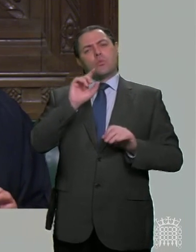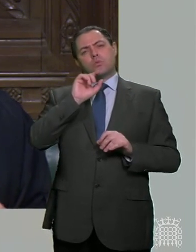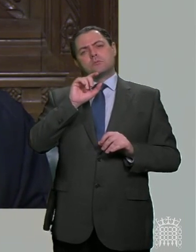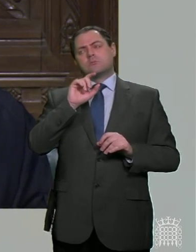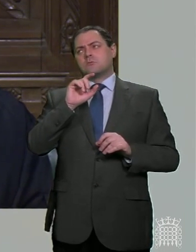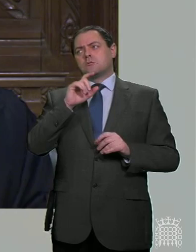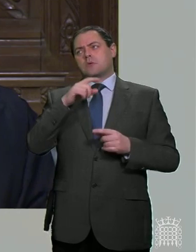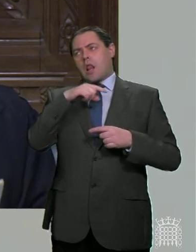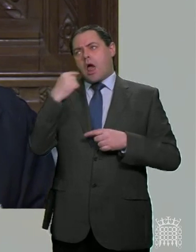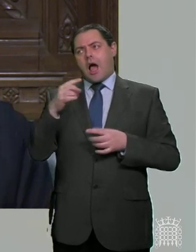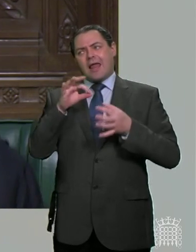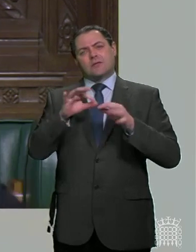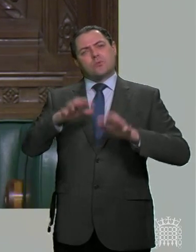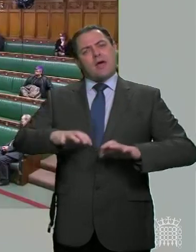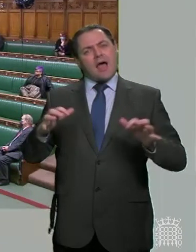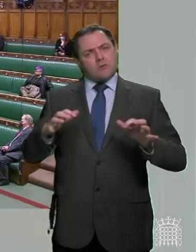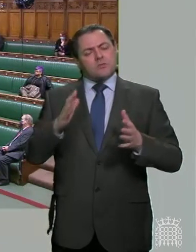But I am sure that the Prime Minister can answer something.